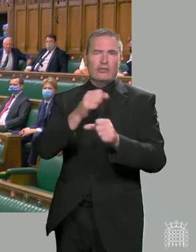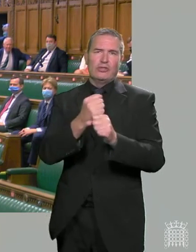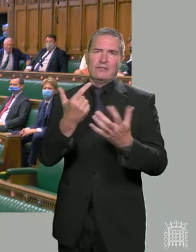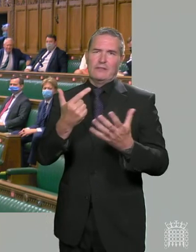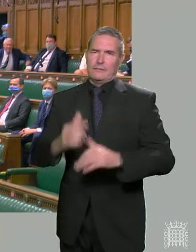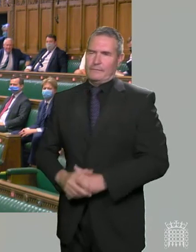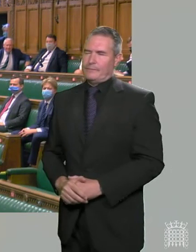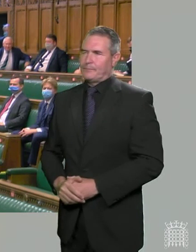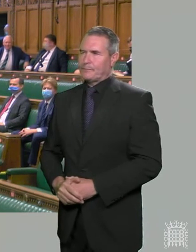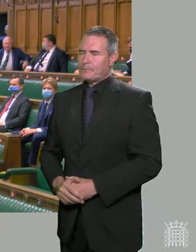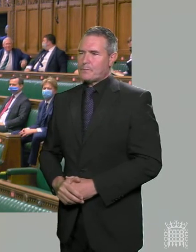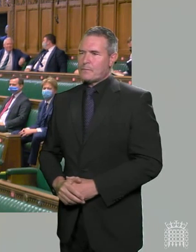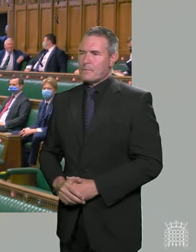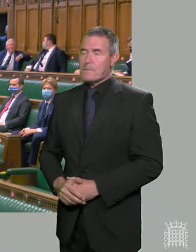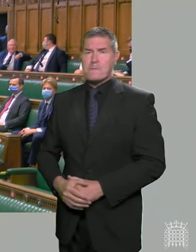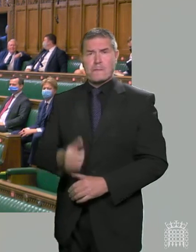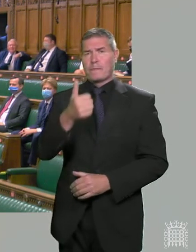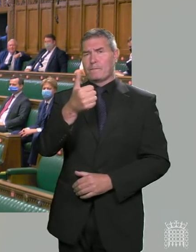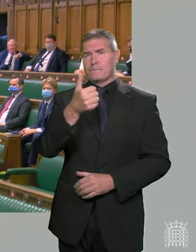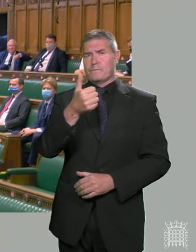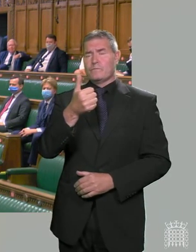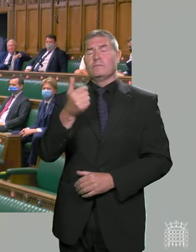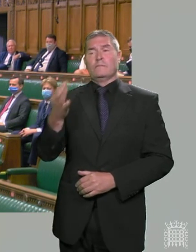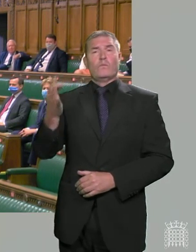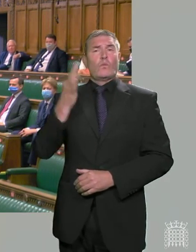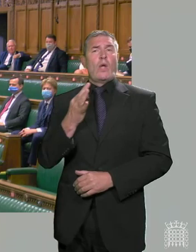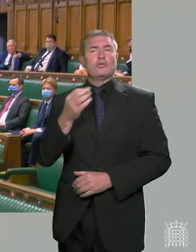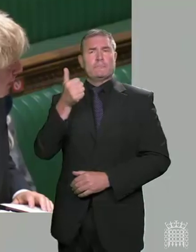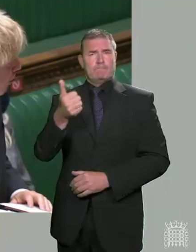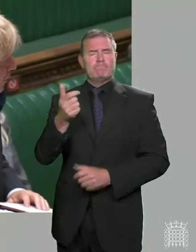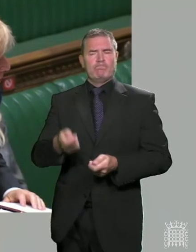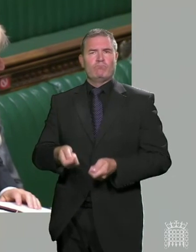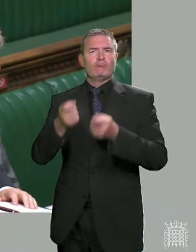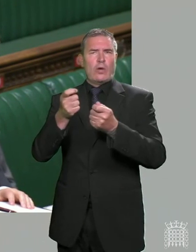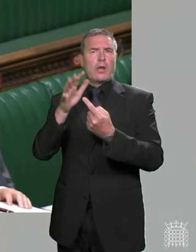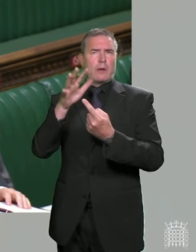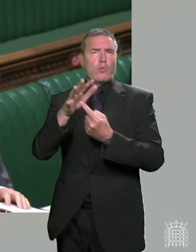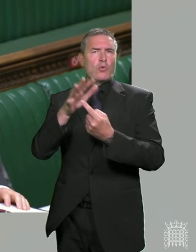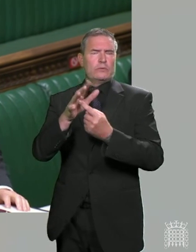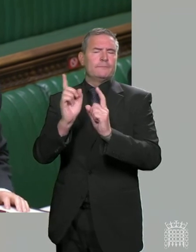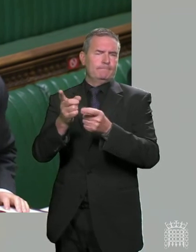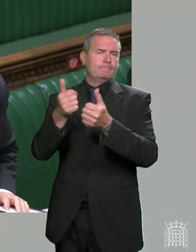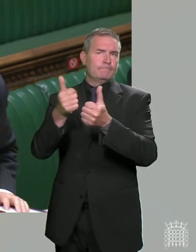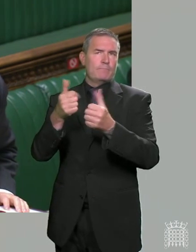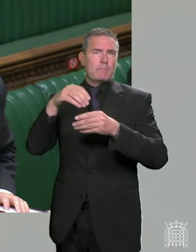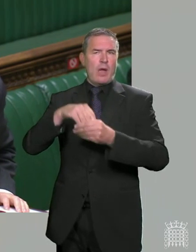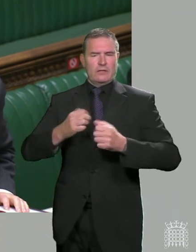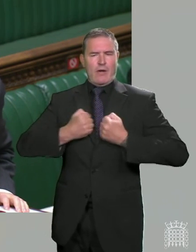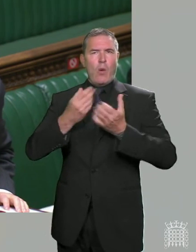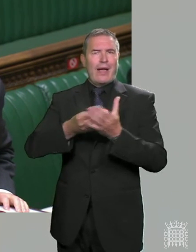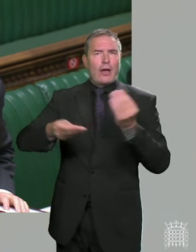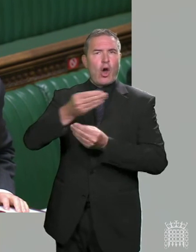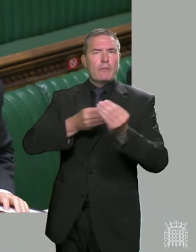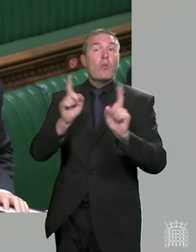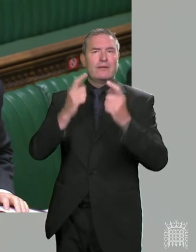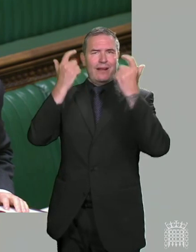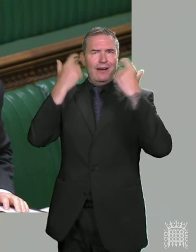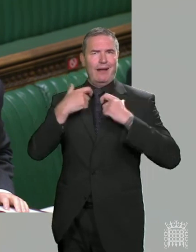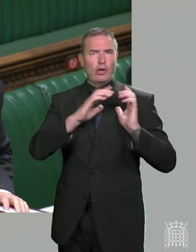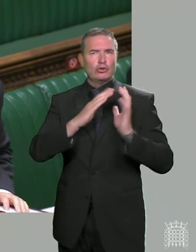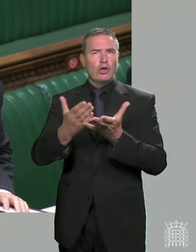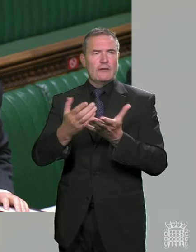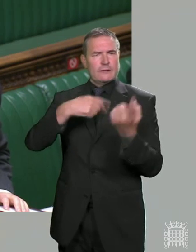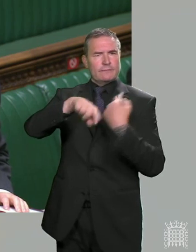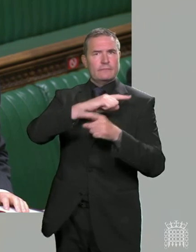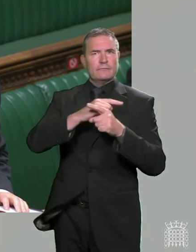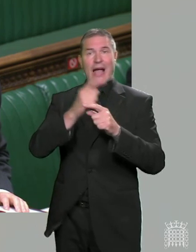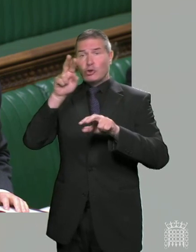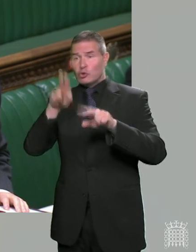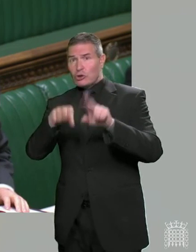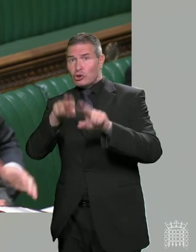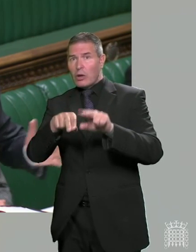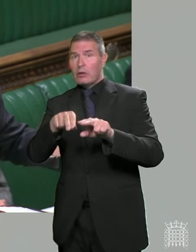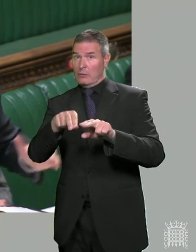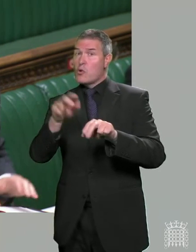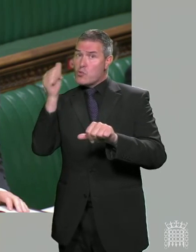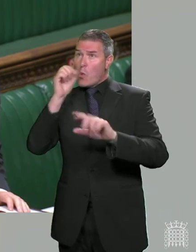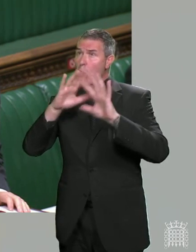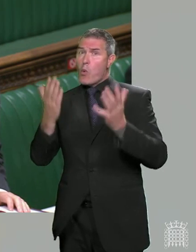My honourable Friend raises an important and vital sector of our economy—our legal services industry and judicial system, which is admired around the world.